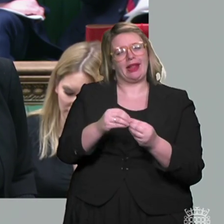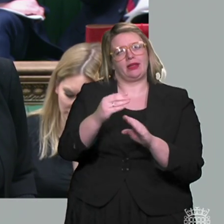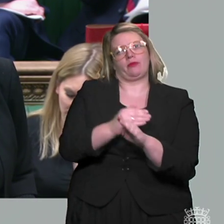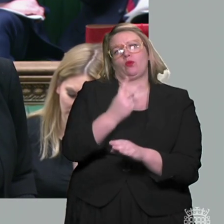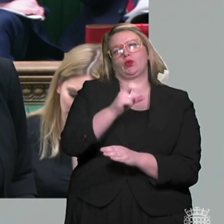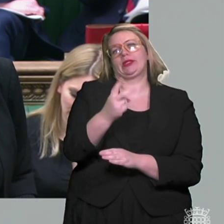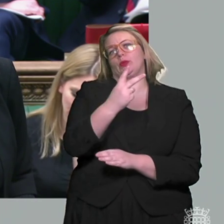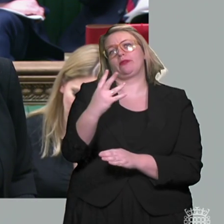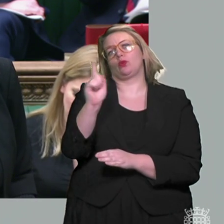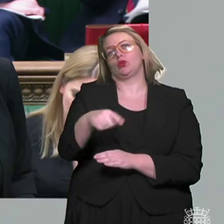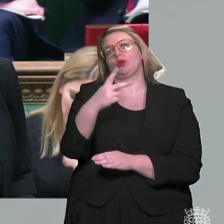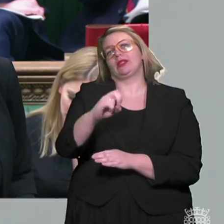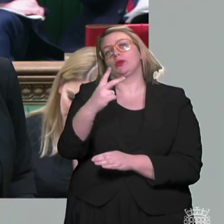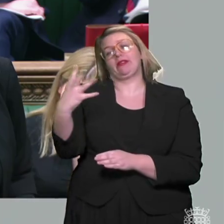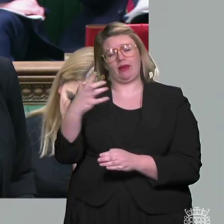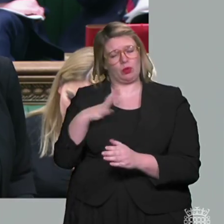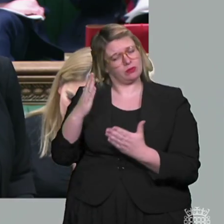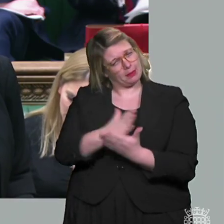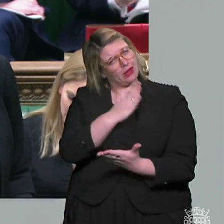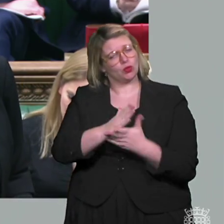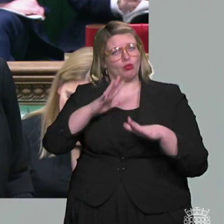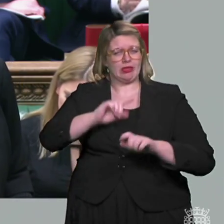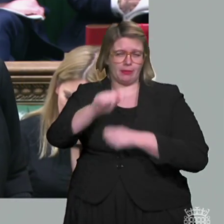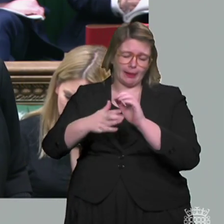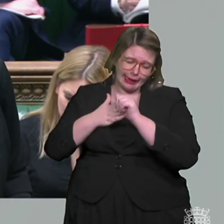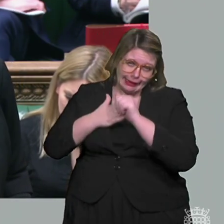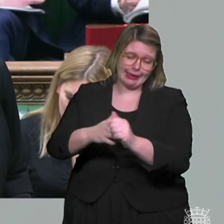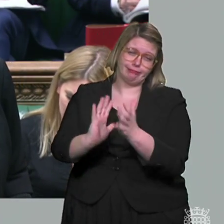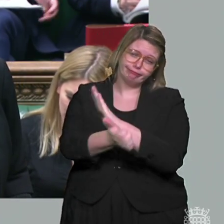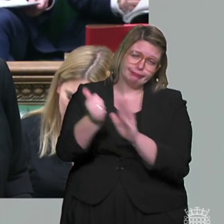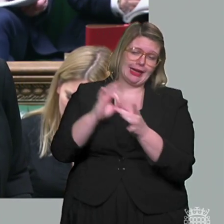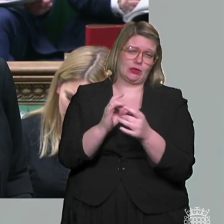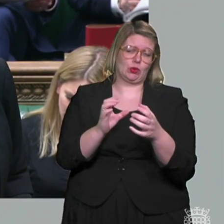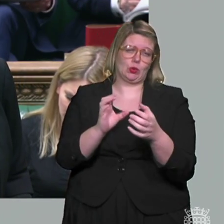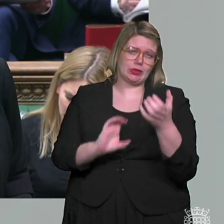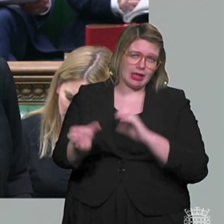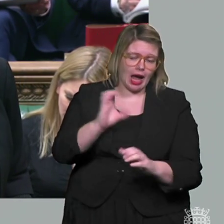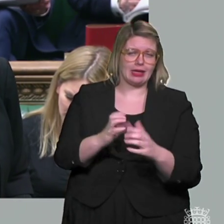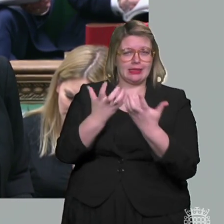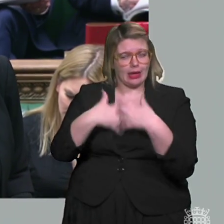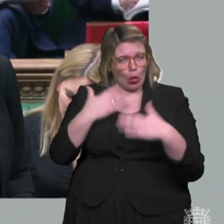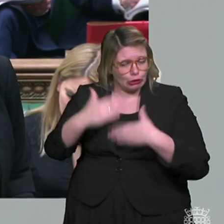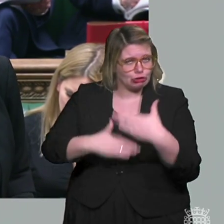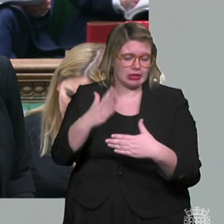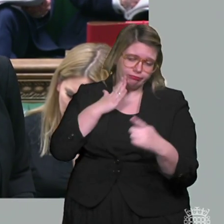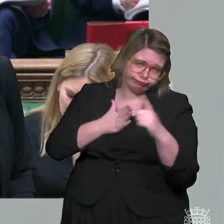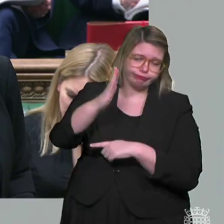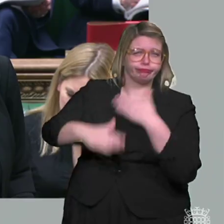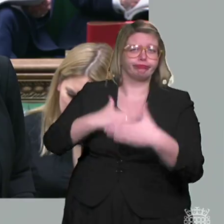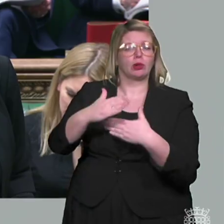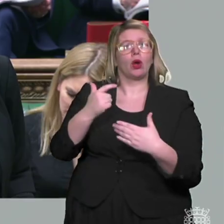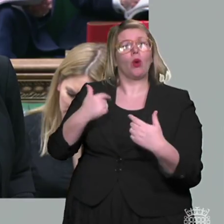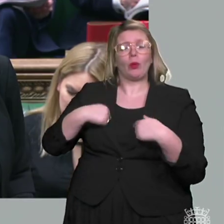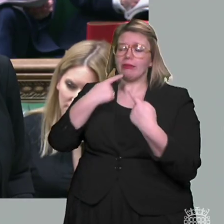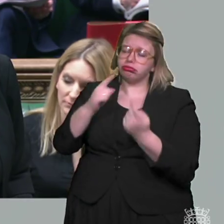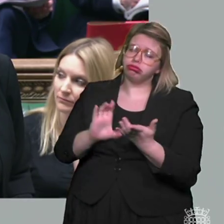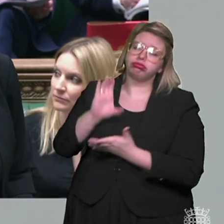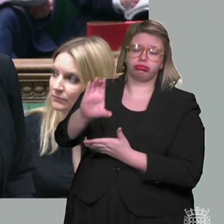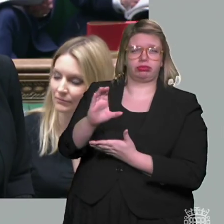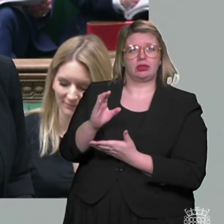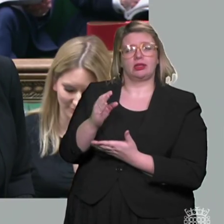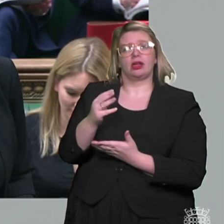We are determined to ensure that we become a science and tech superpower. This Department has already hit the ground running, produced a science and tech framework, and announced £370 million of additional funding.